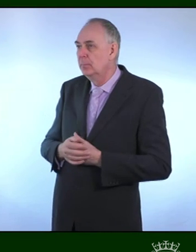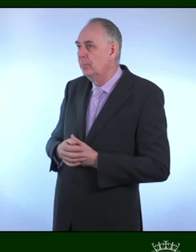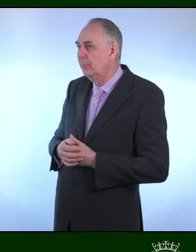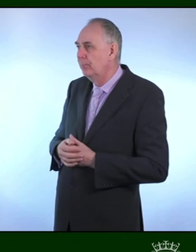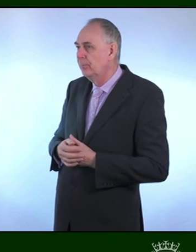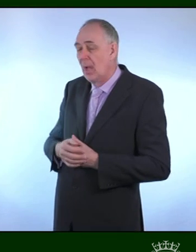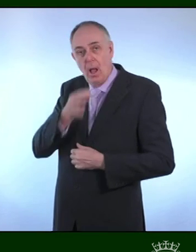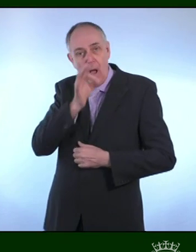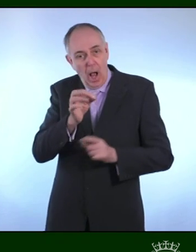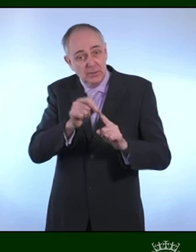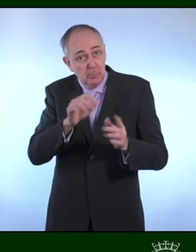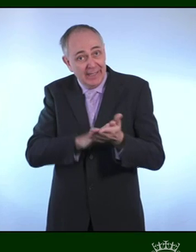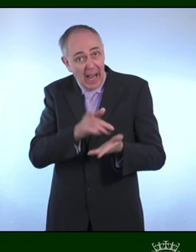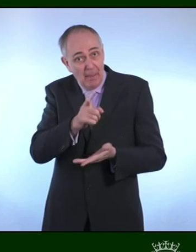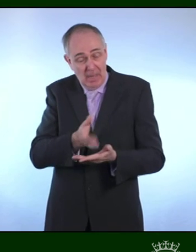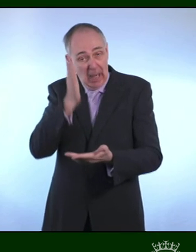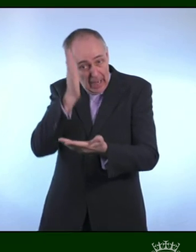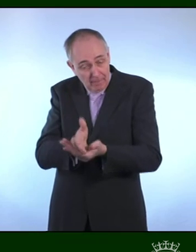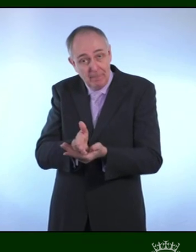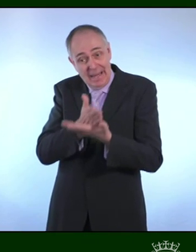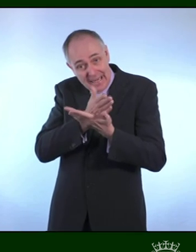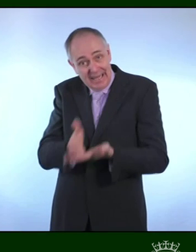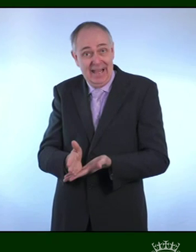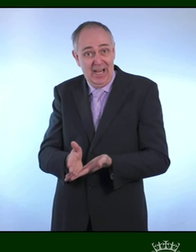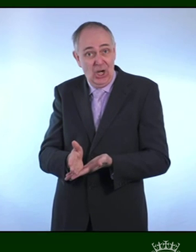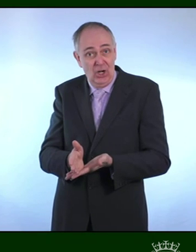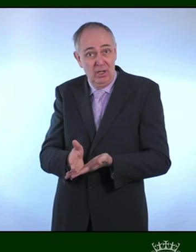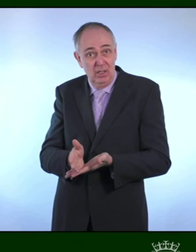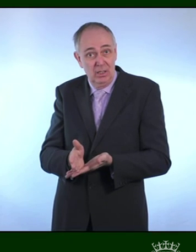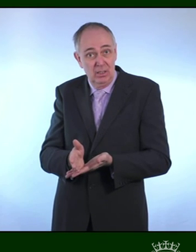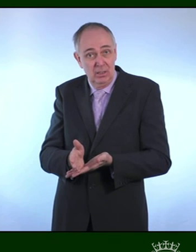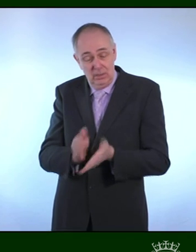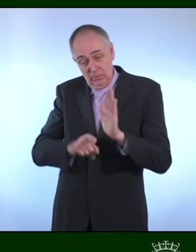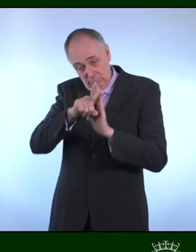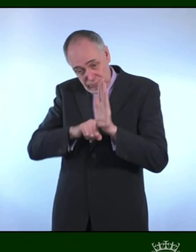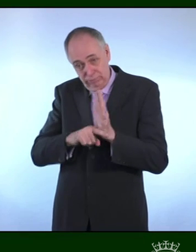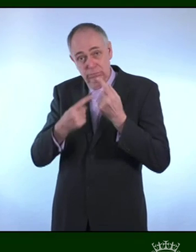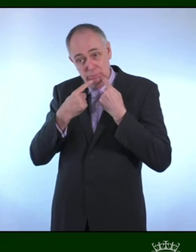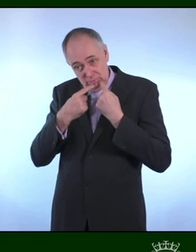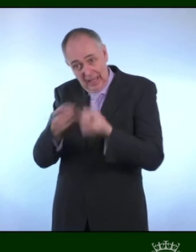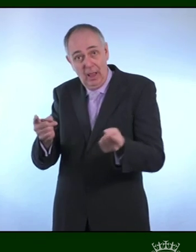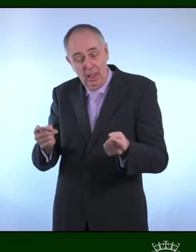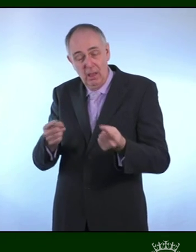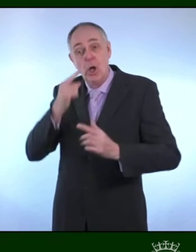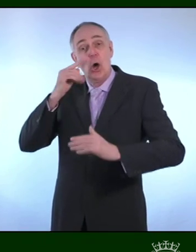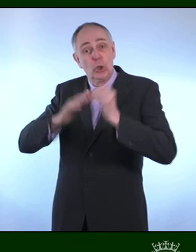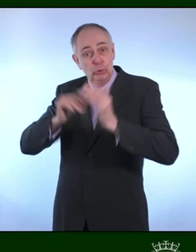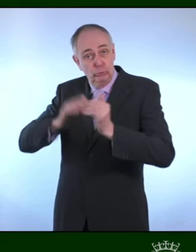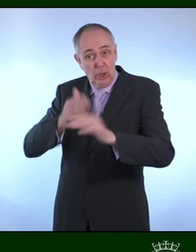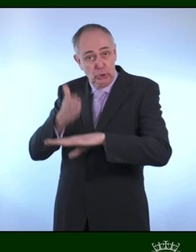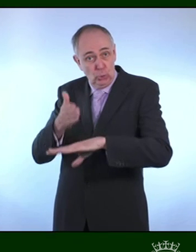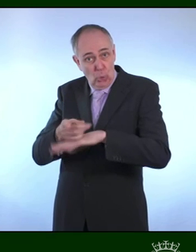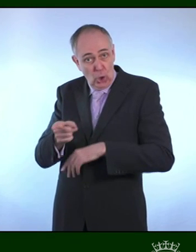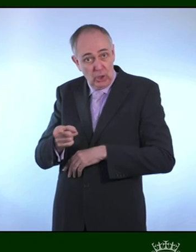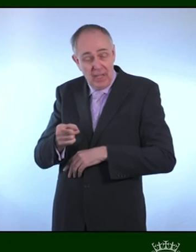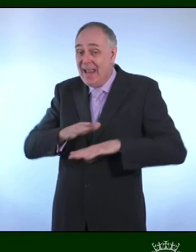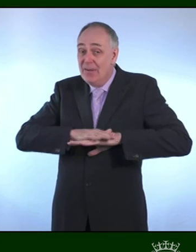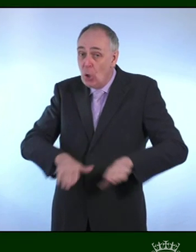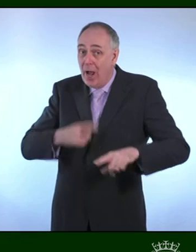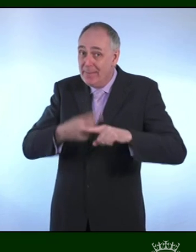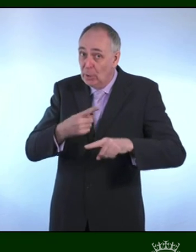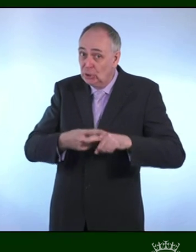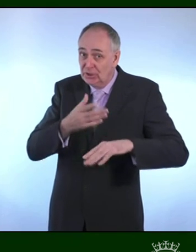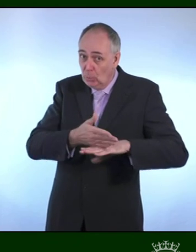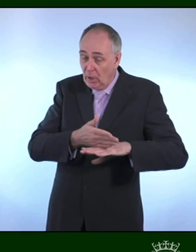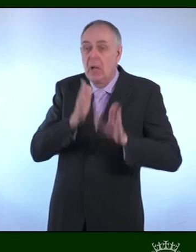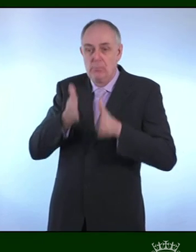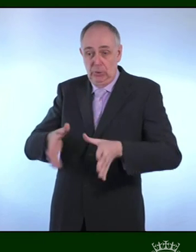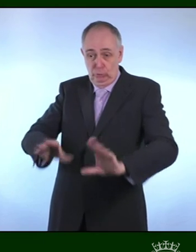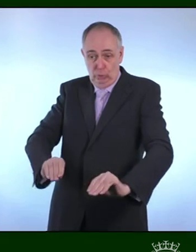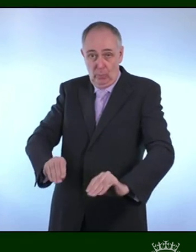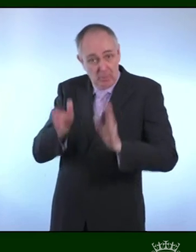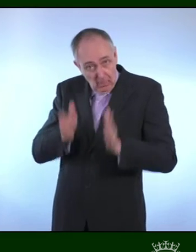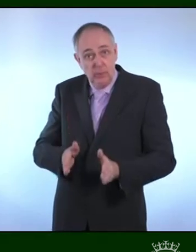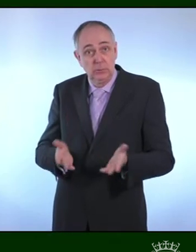Can the Prime Minister be absolutely clear and give unequivocal guidance now that non-emergency construction work should stop now?